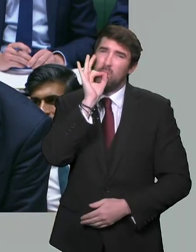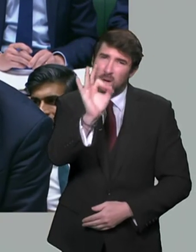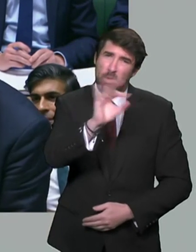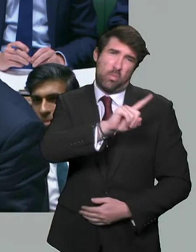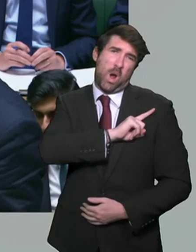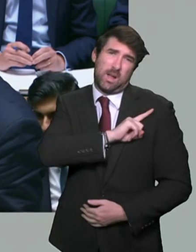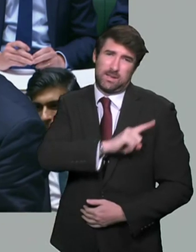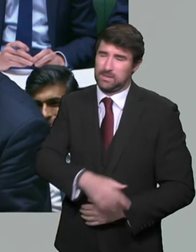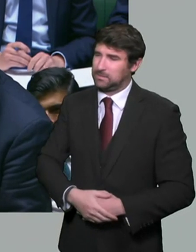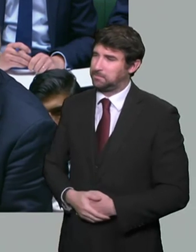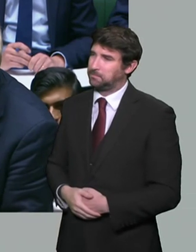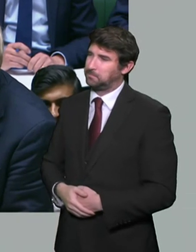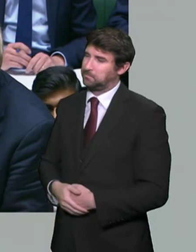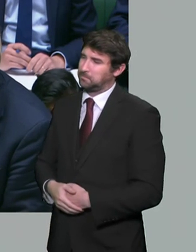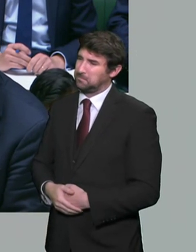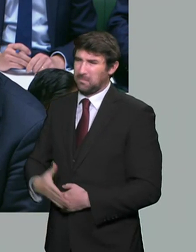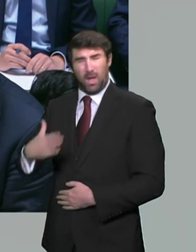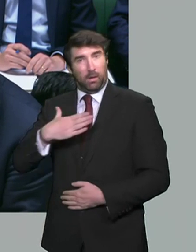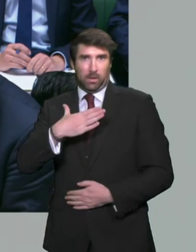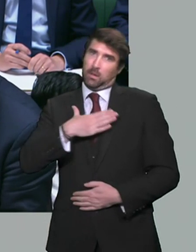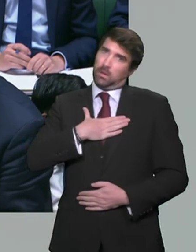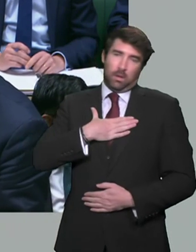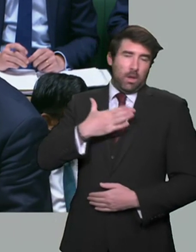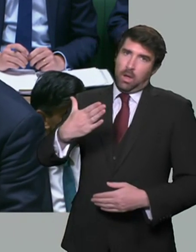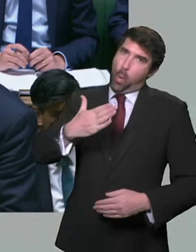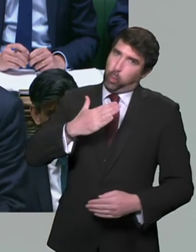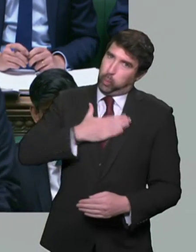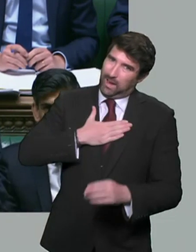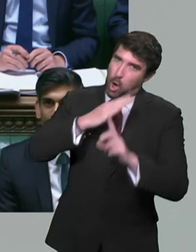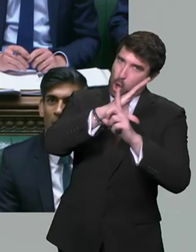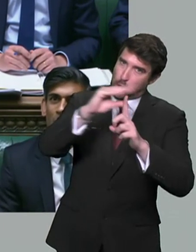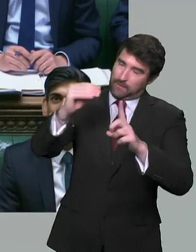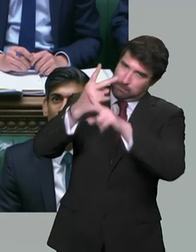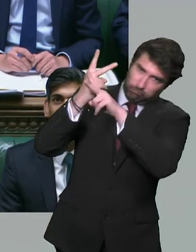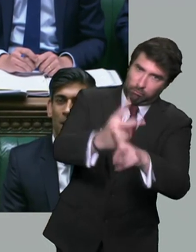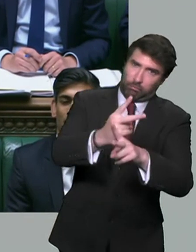We are proud of the extra £9 billion we put in through universal credit.